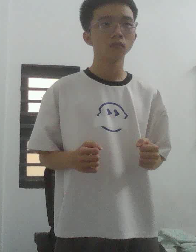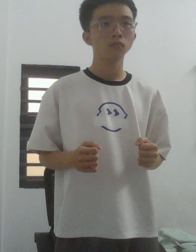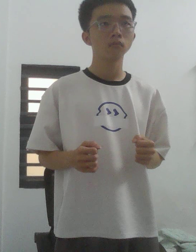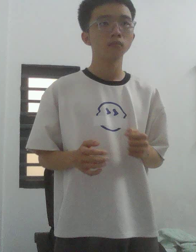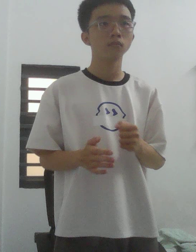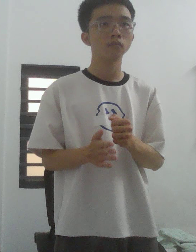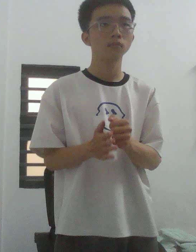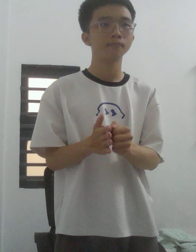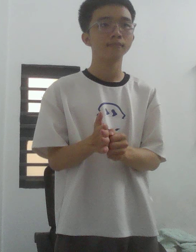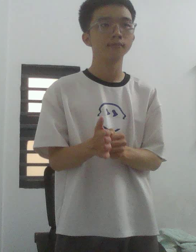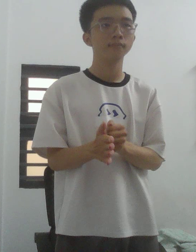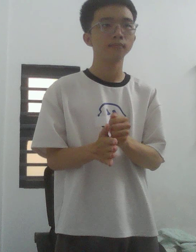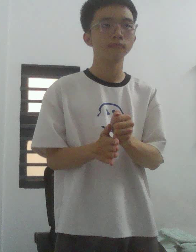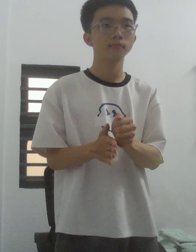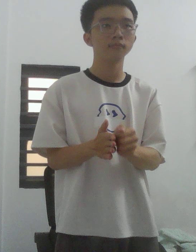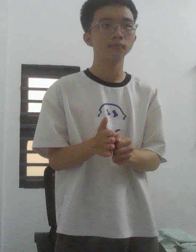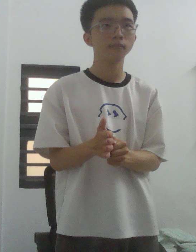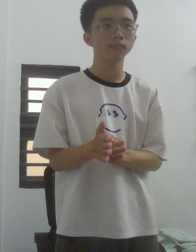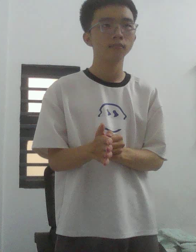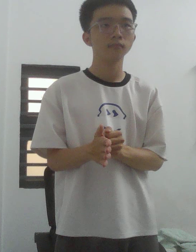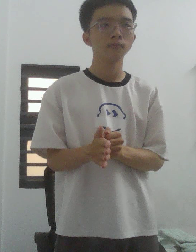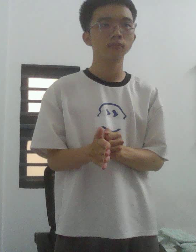thang